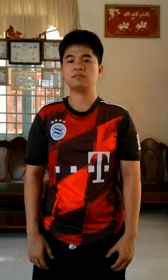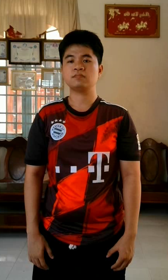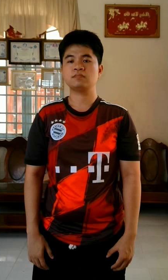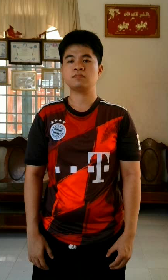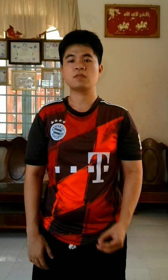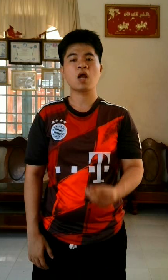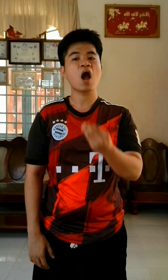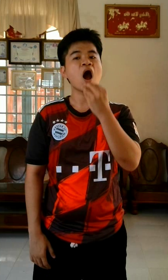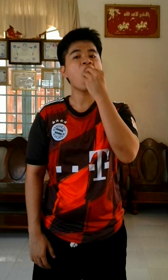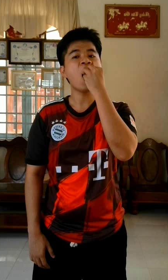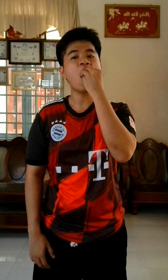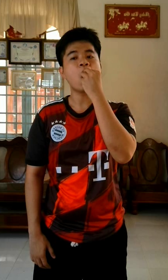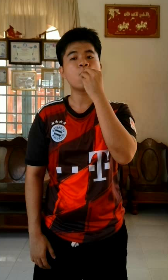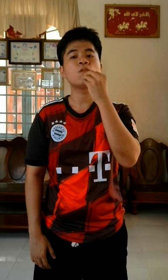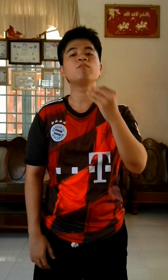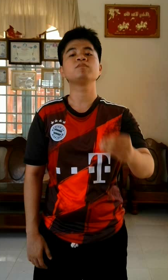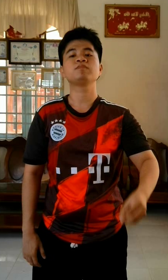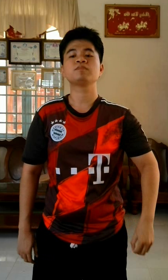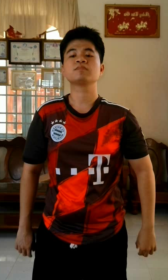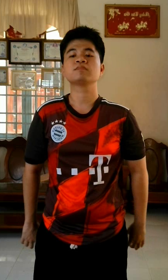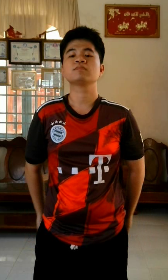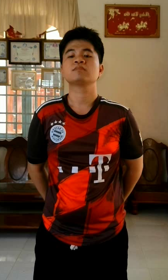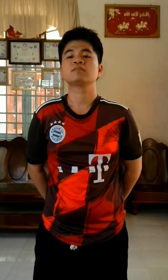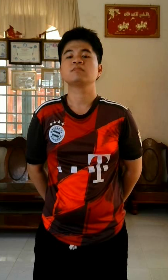an